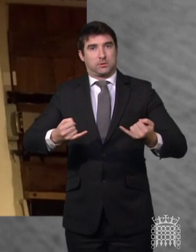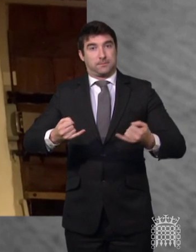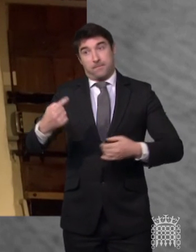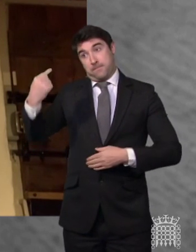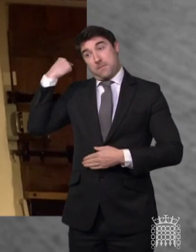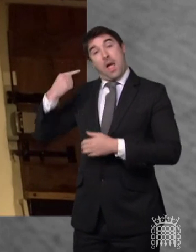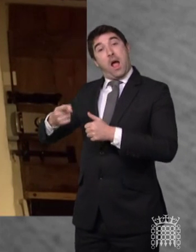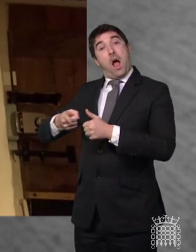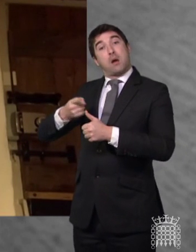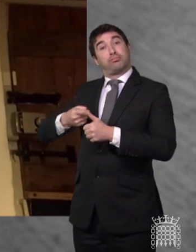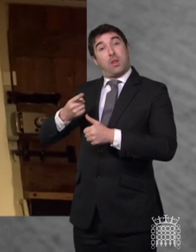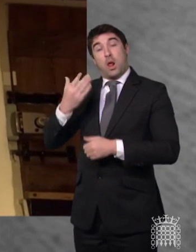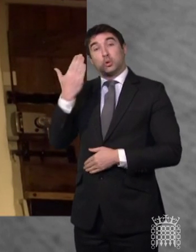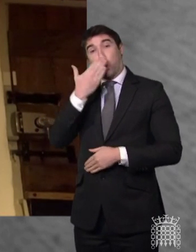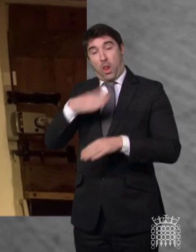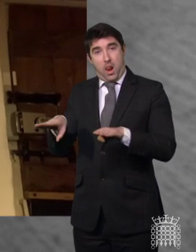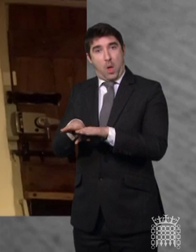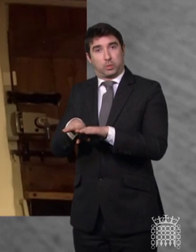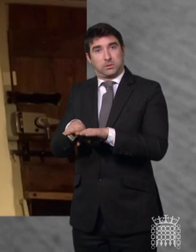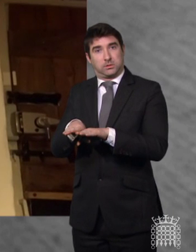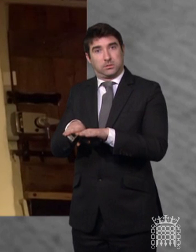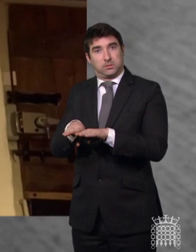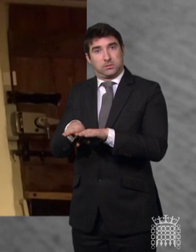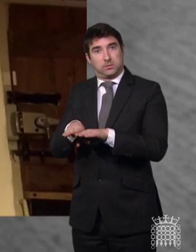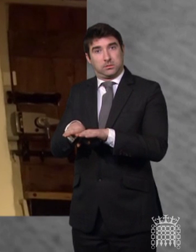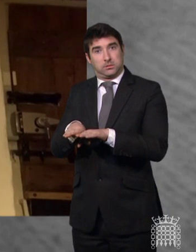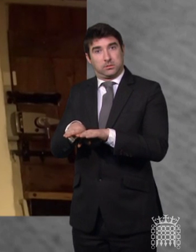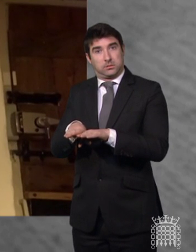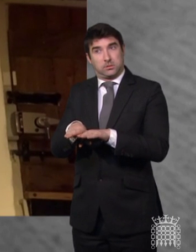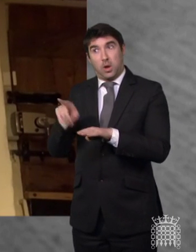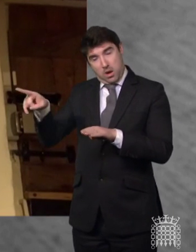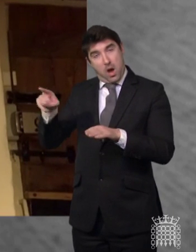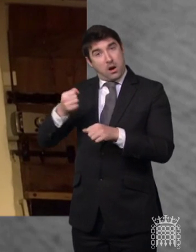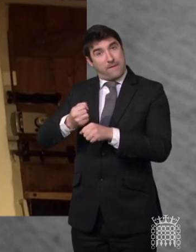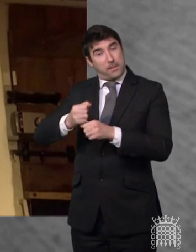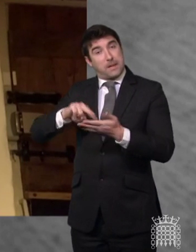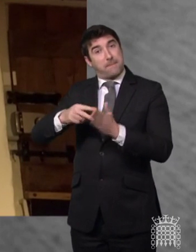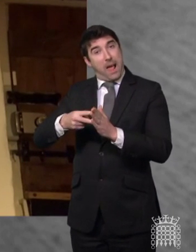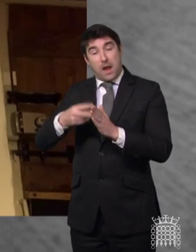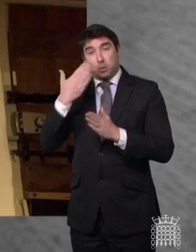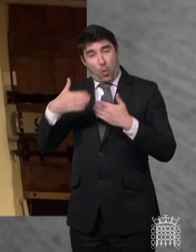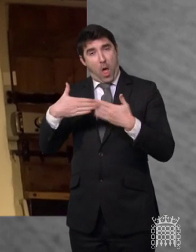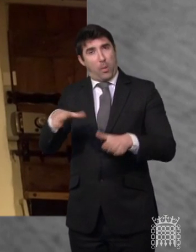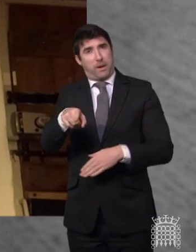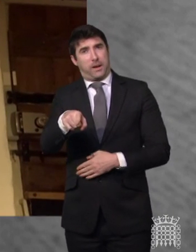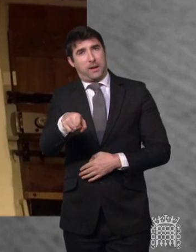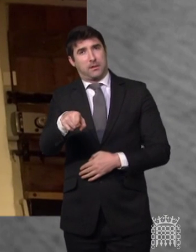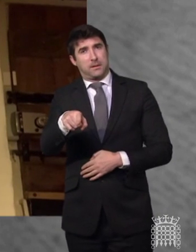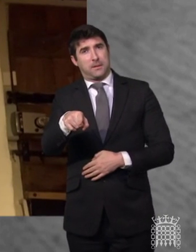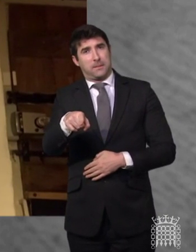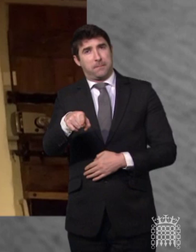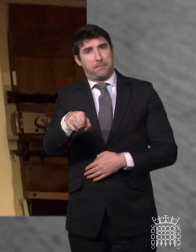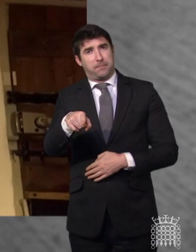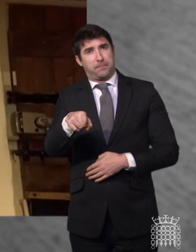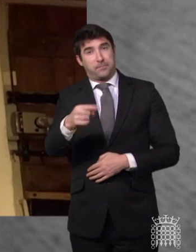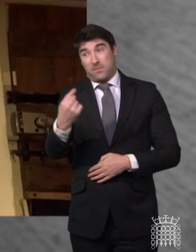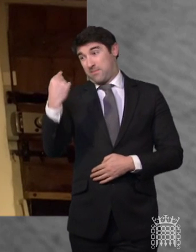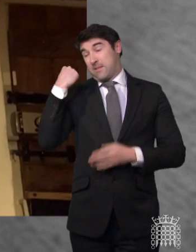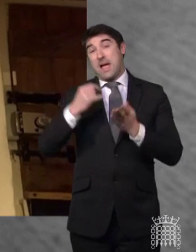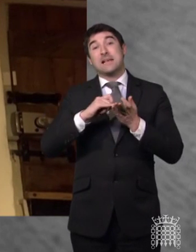In September, we came to regret allowing university students to go back en masse, but some universities will start to go back from next week.